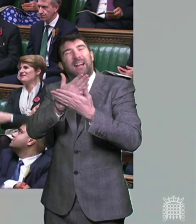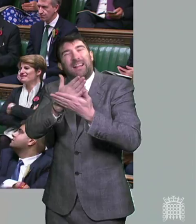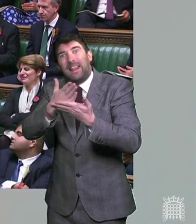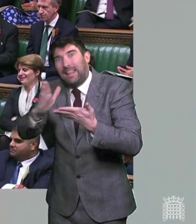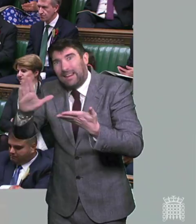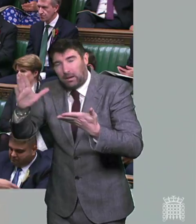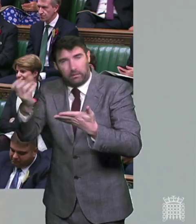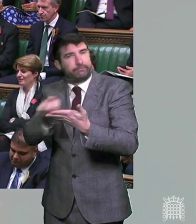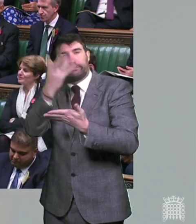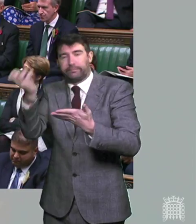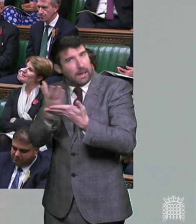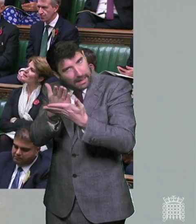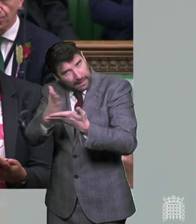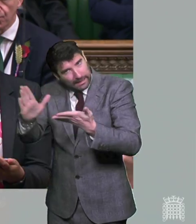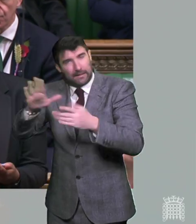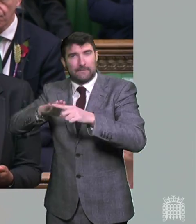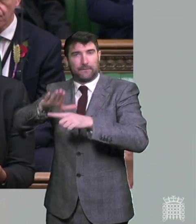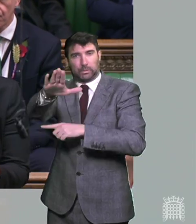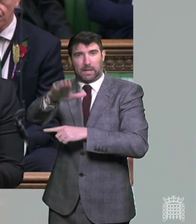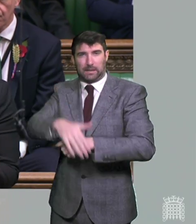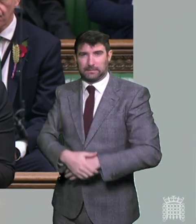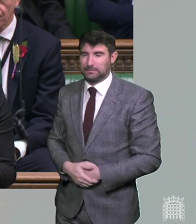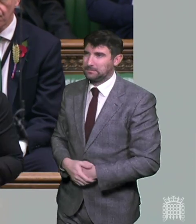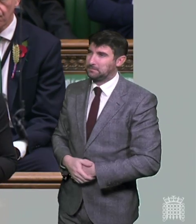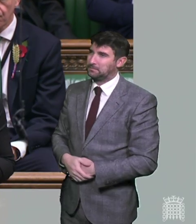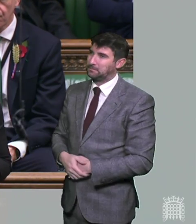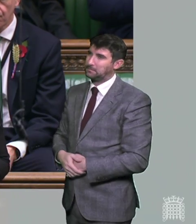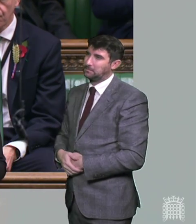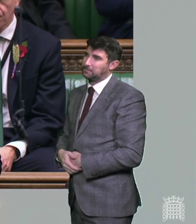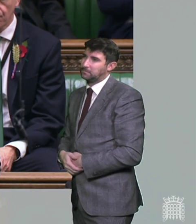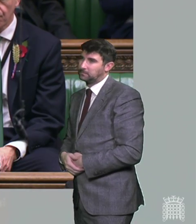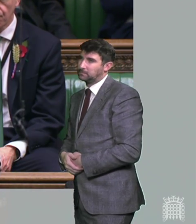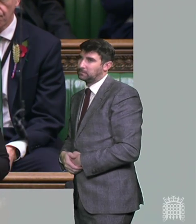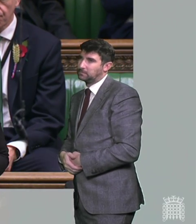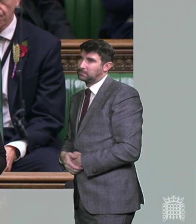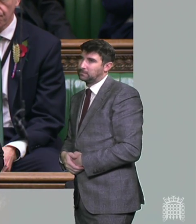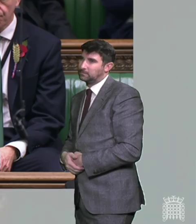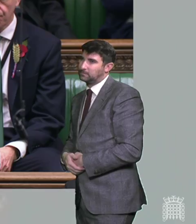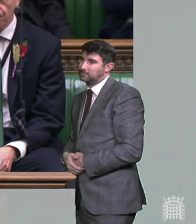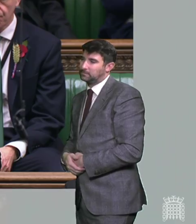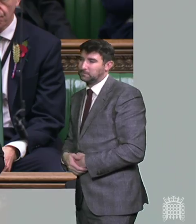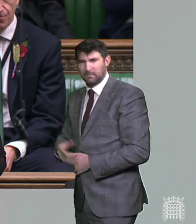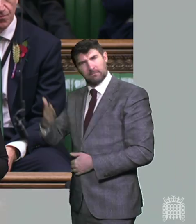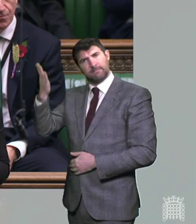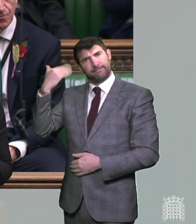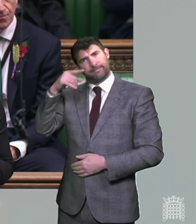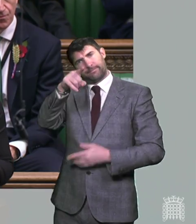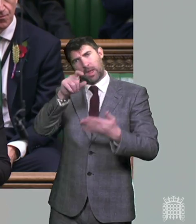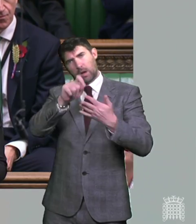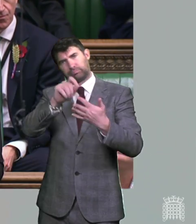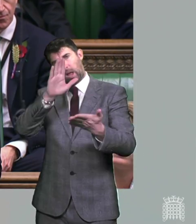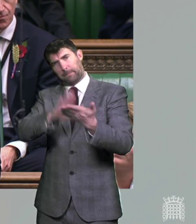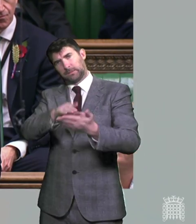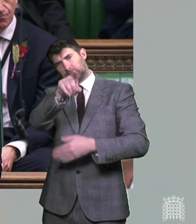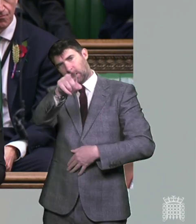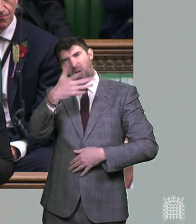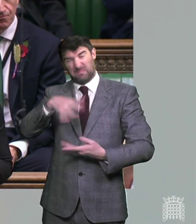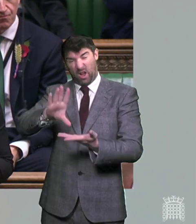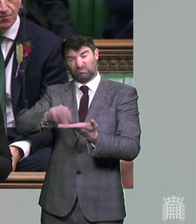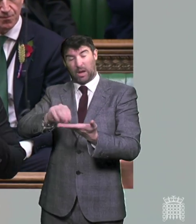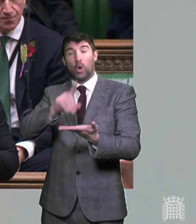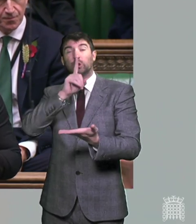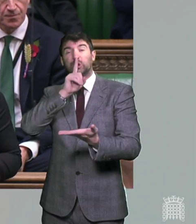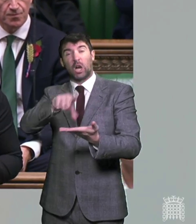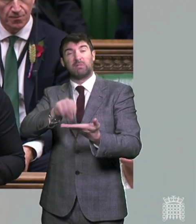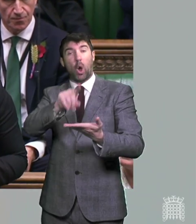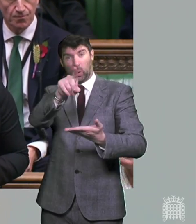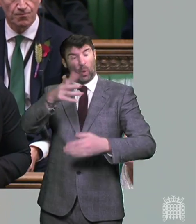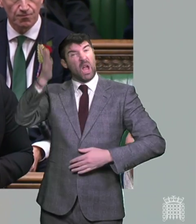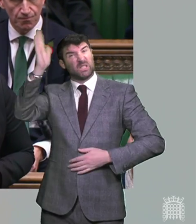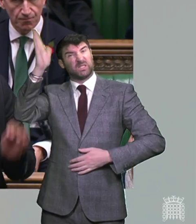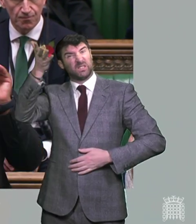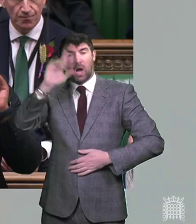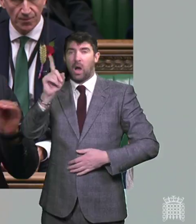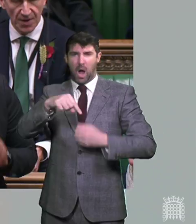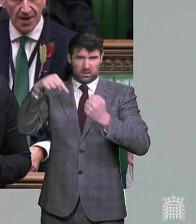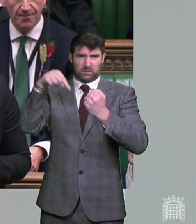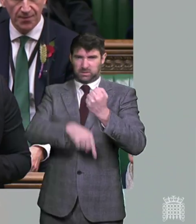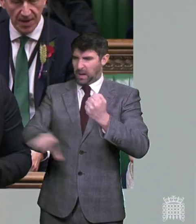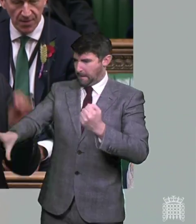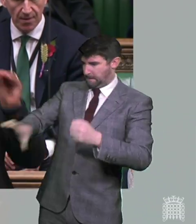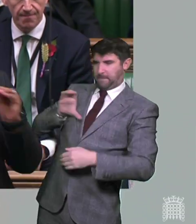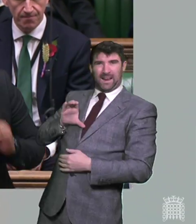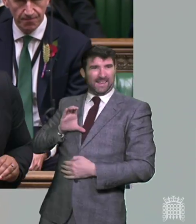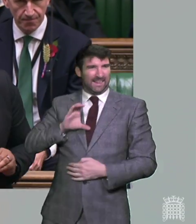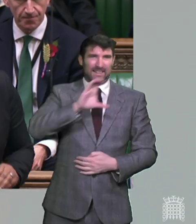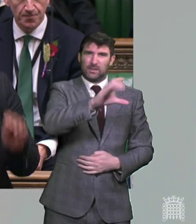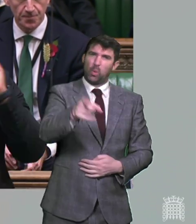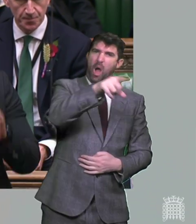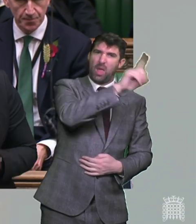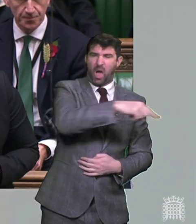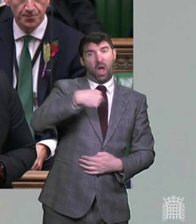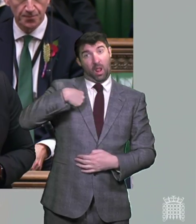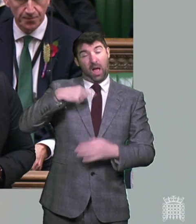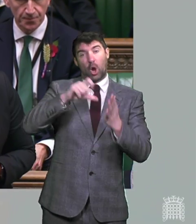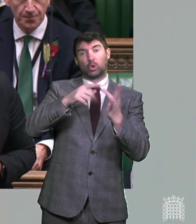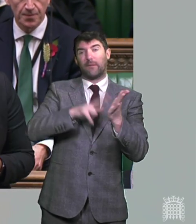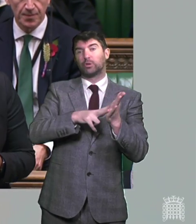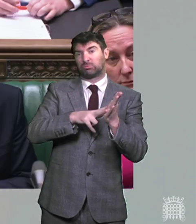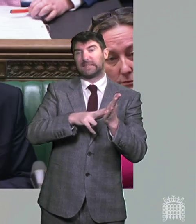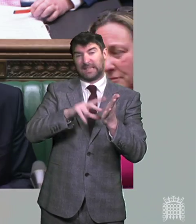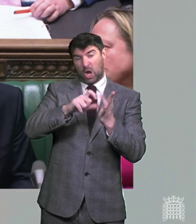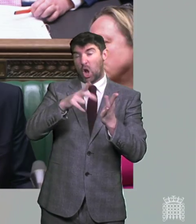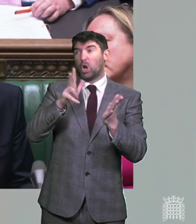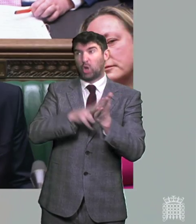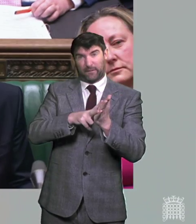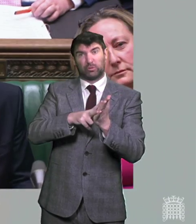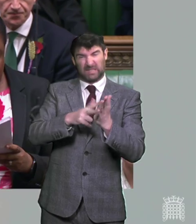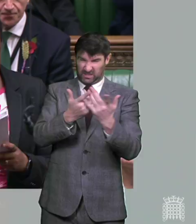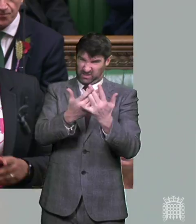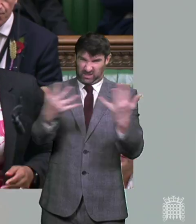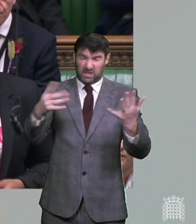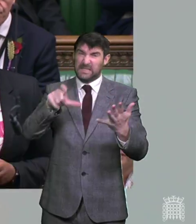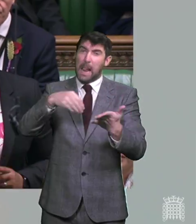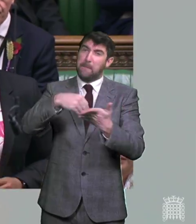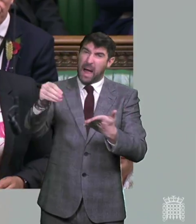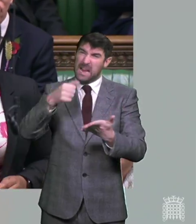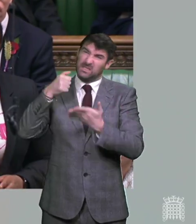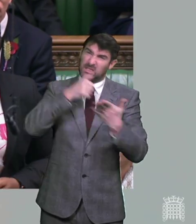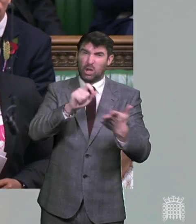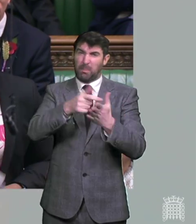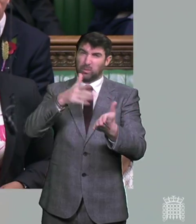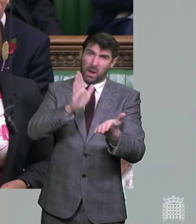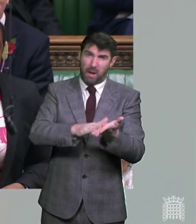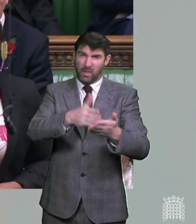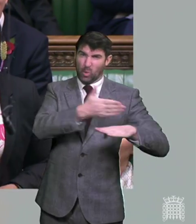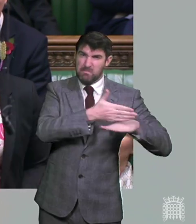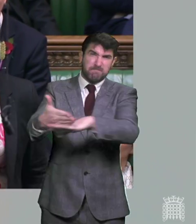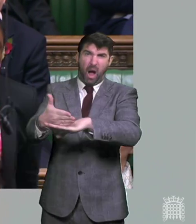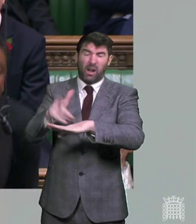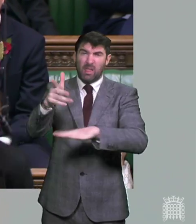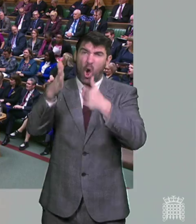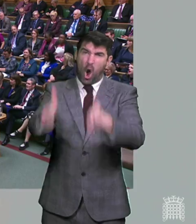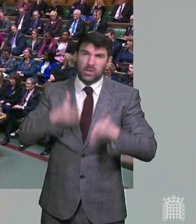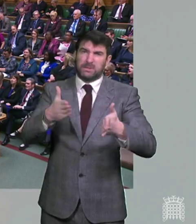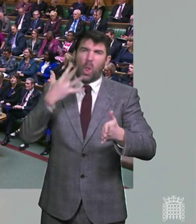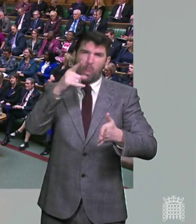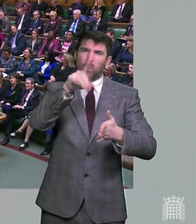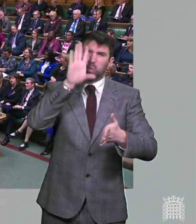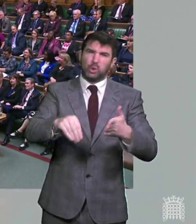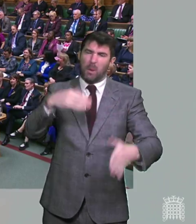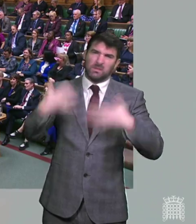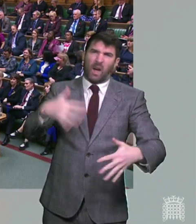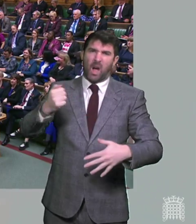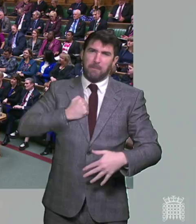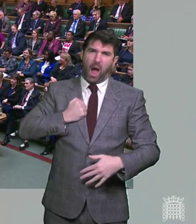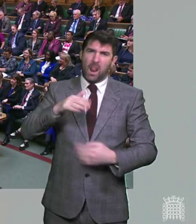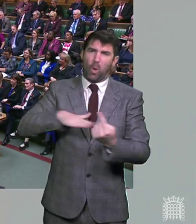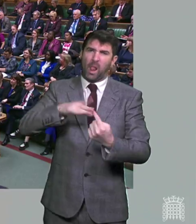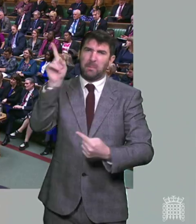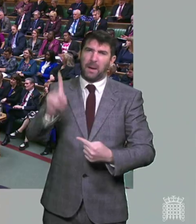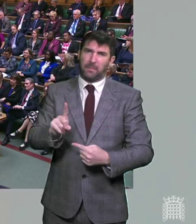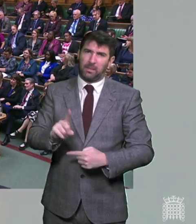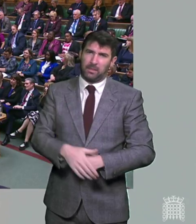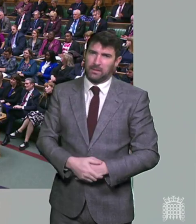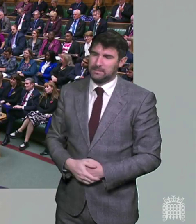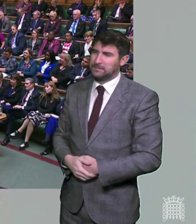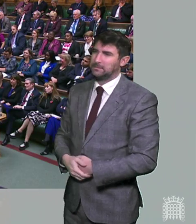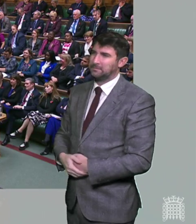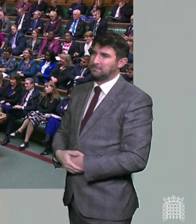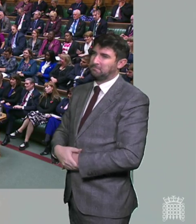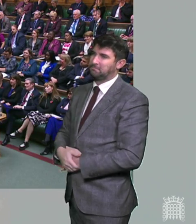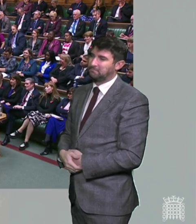The Prime Minister was secretly recorded boasting to friends that he had helped to divert money away from deprived areas such as Coventry towards wealthy areas, but staff at Coventry’s